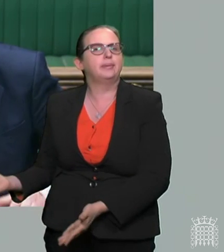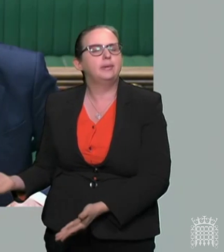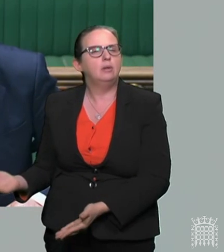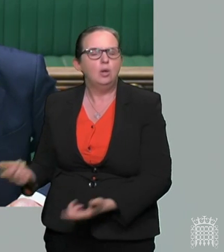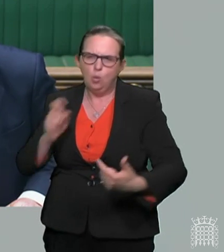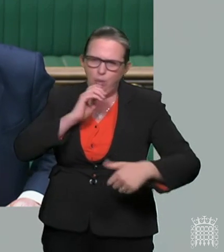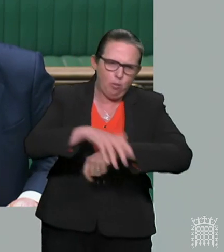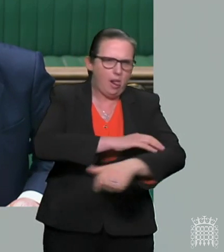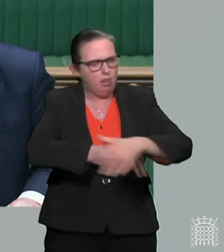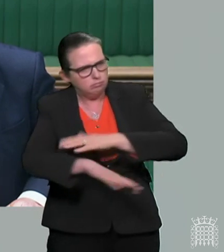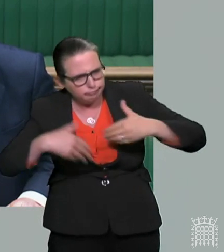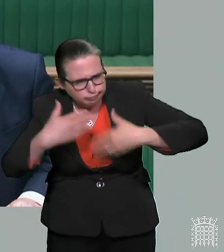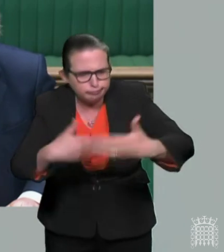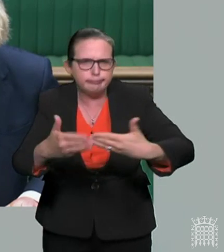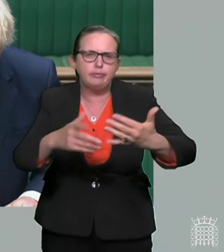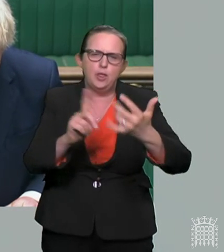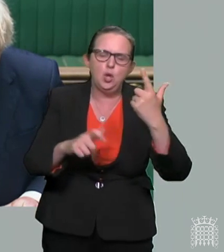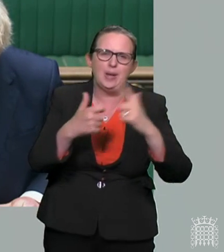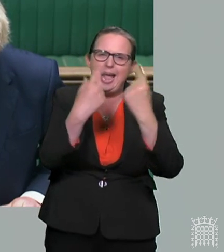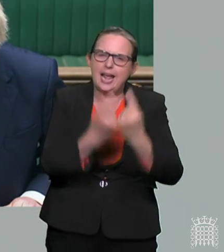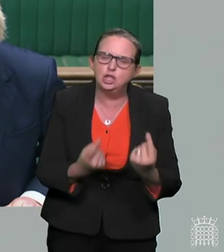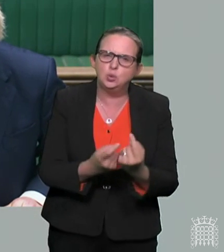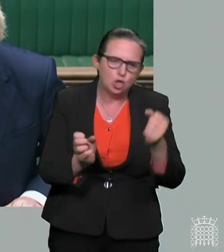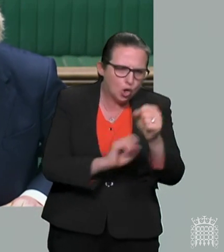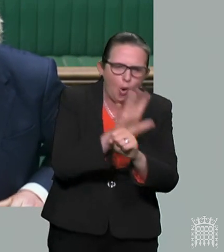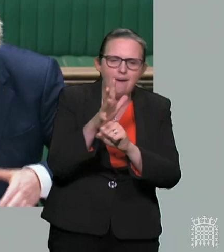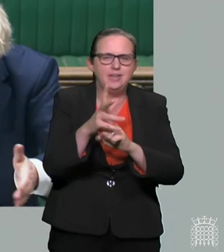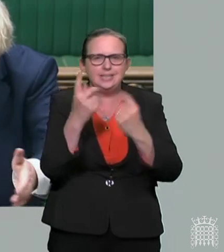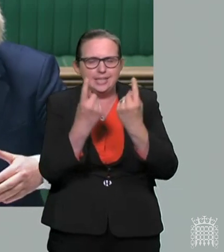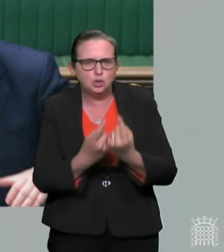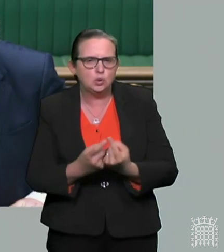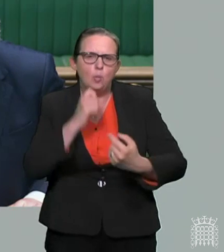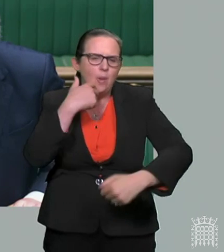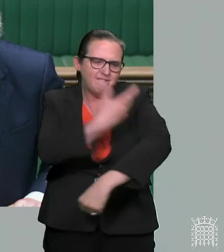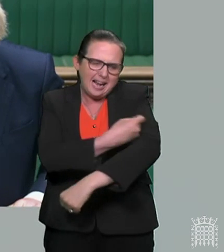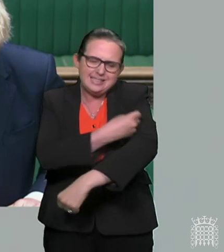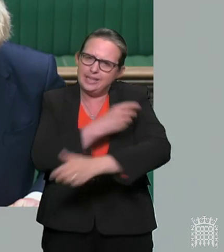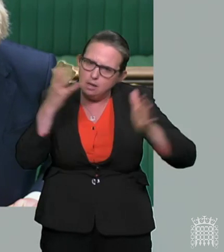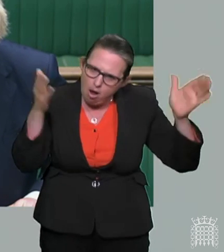We will get on with vaccinating the people of this country, while the Opposition continue to vacillate.